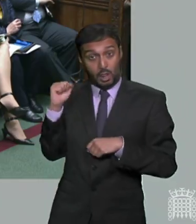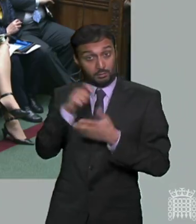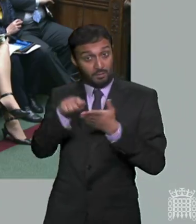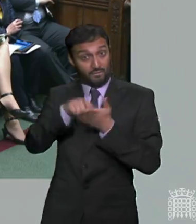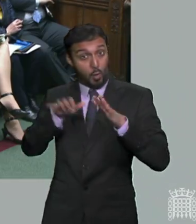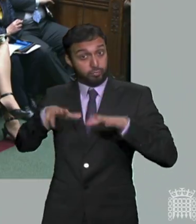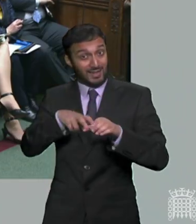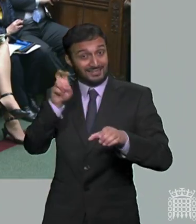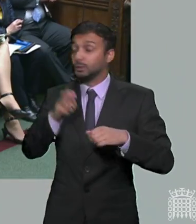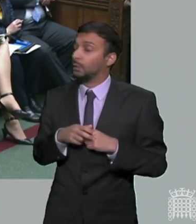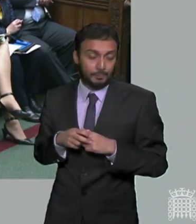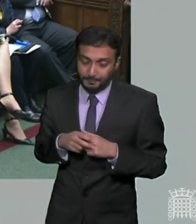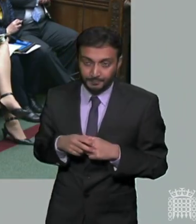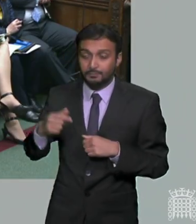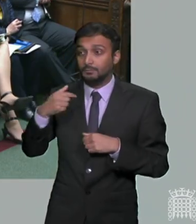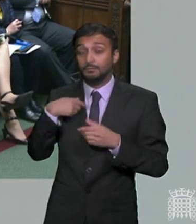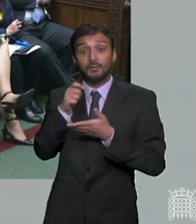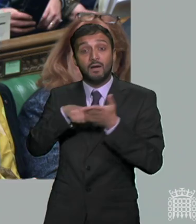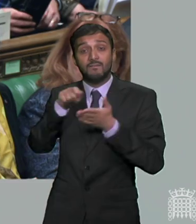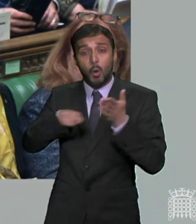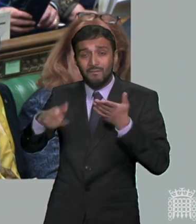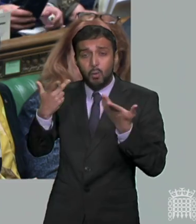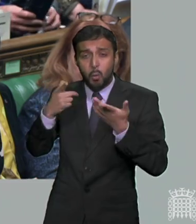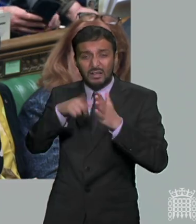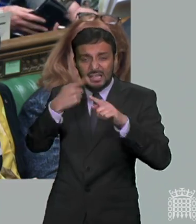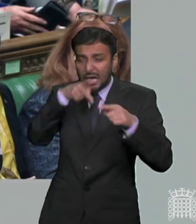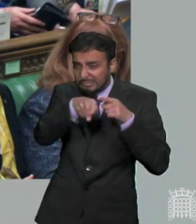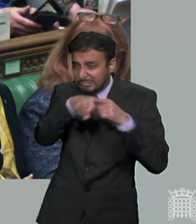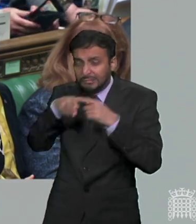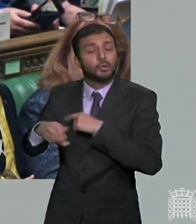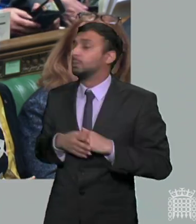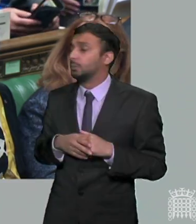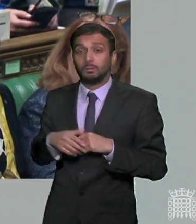Did Scotland vote for the Tories?